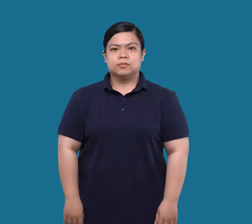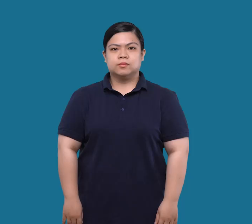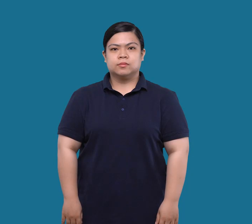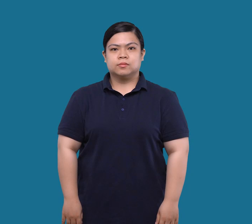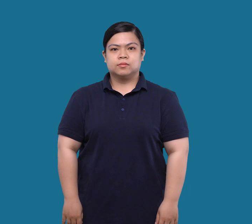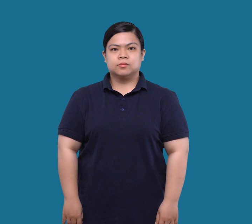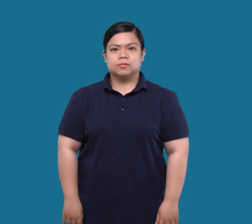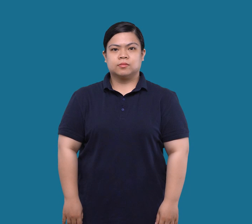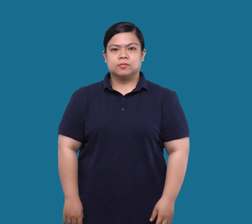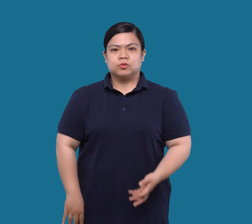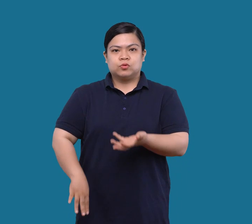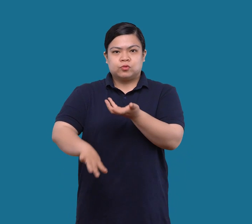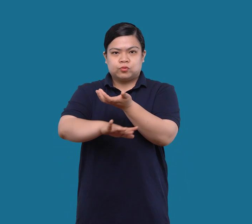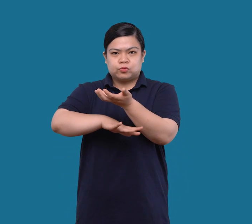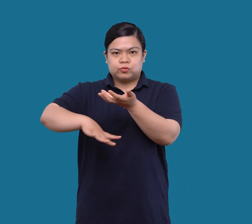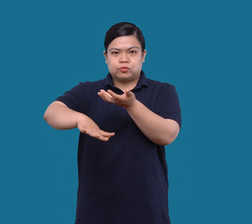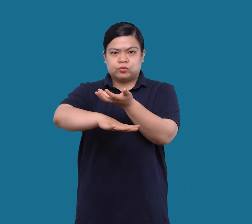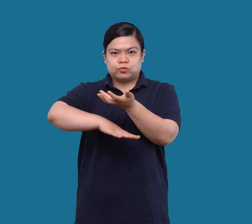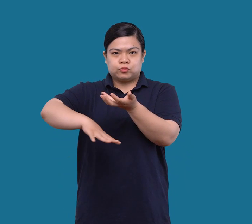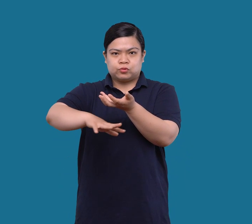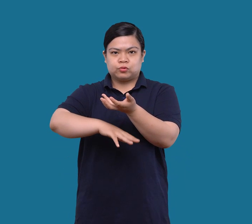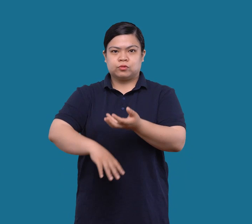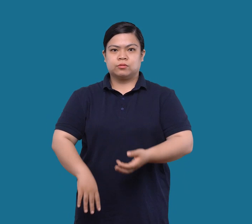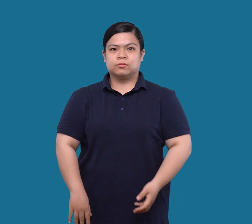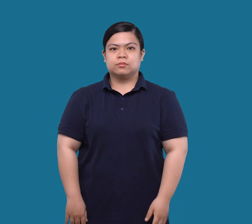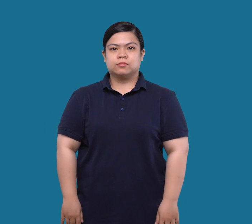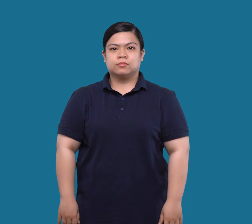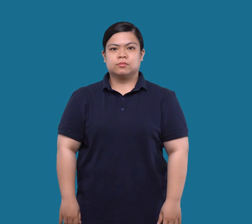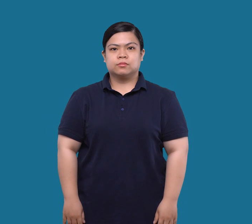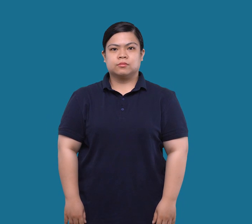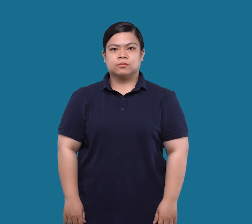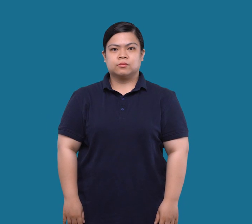hải sản